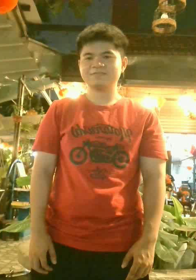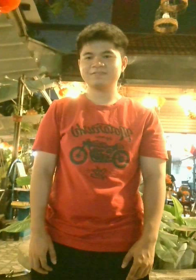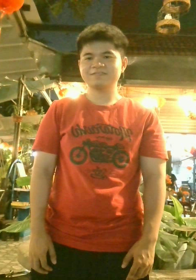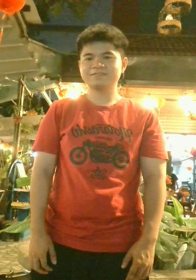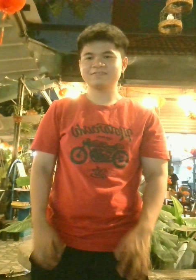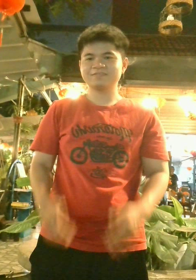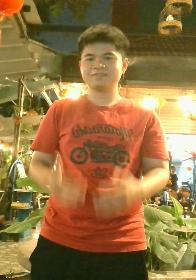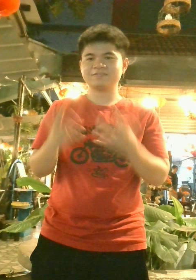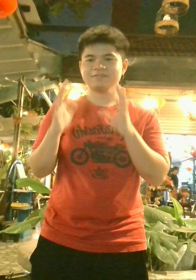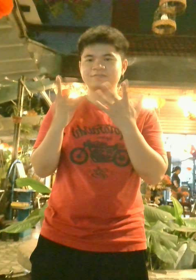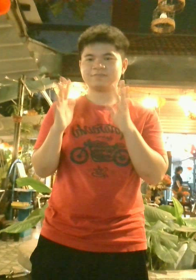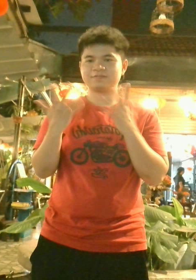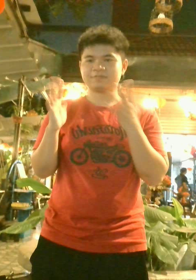vui mừng